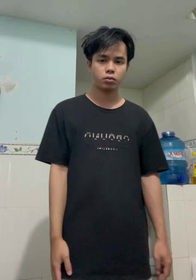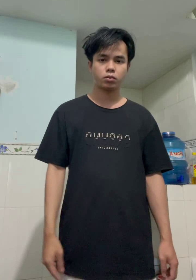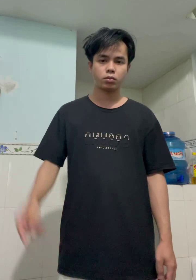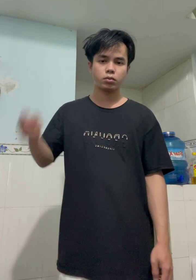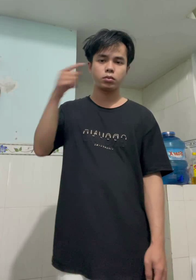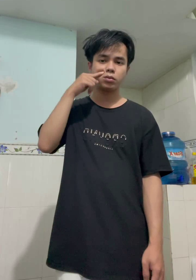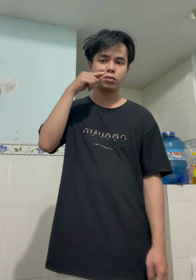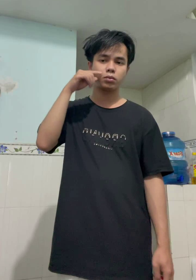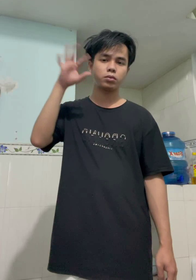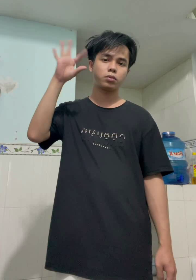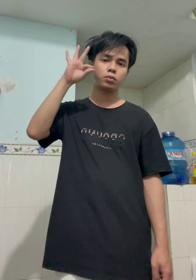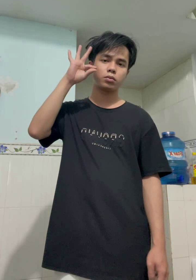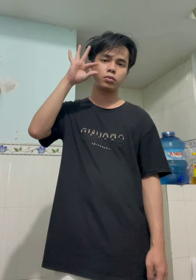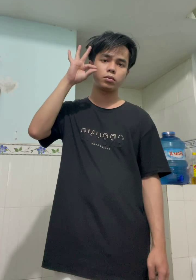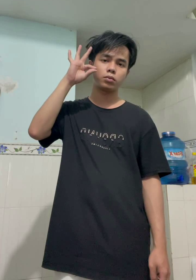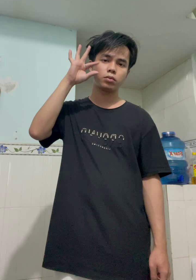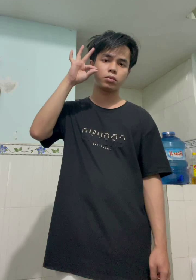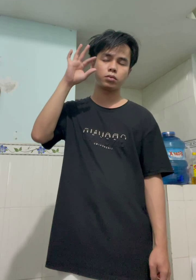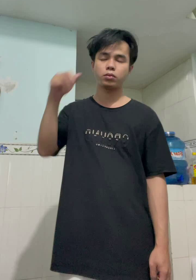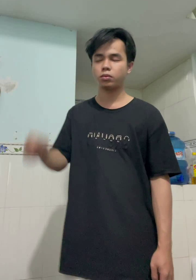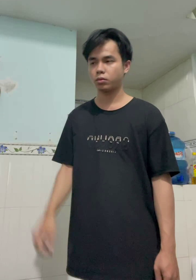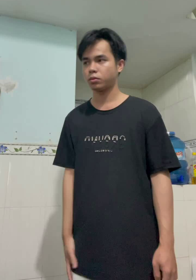lam quen